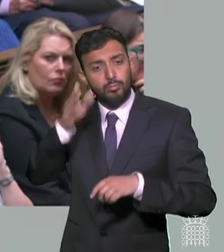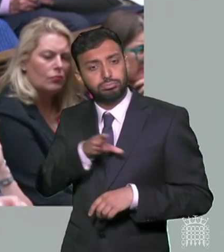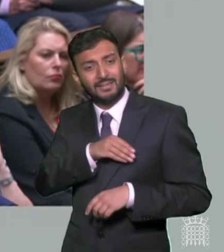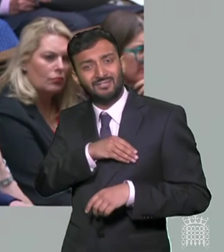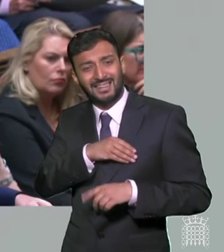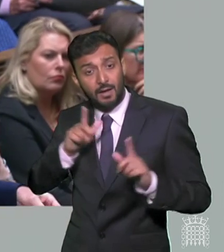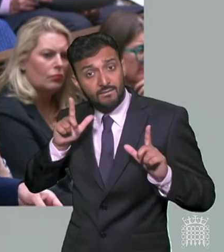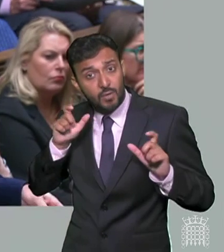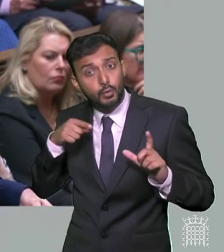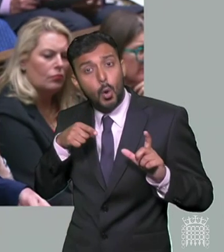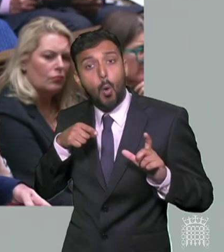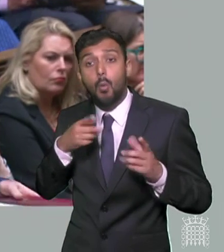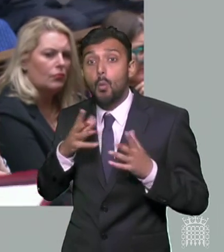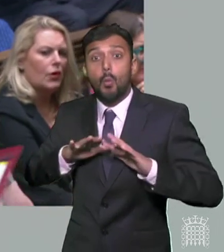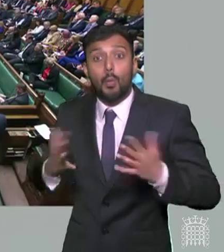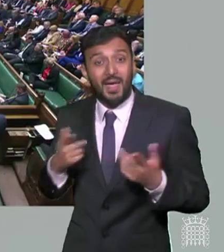I will certainly look at her proposals.